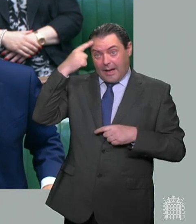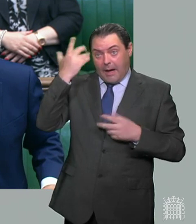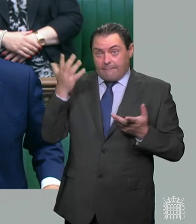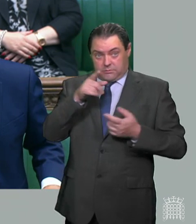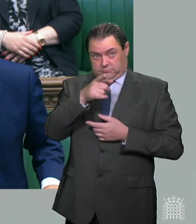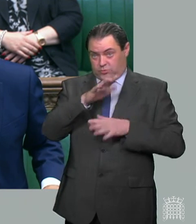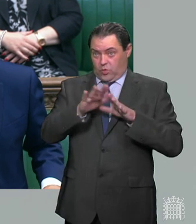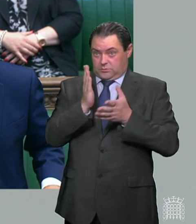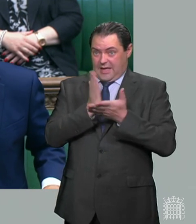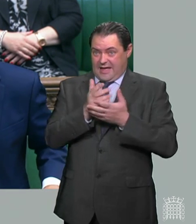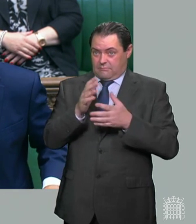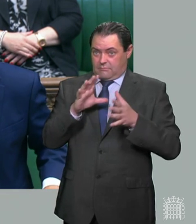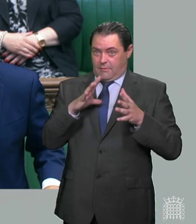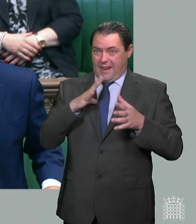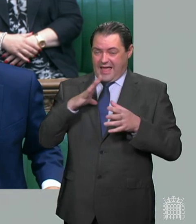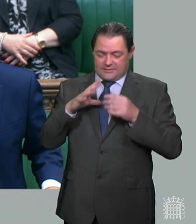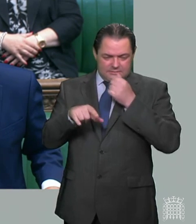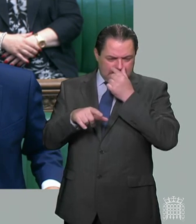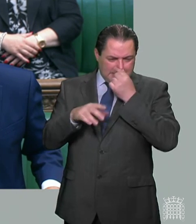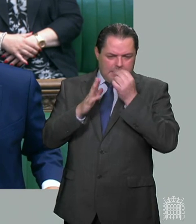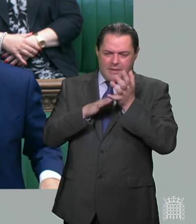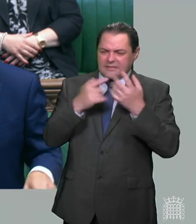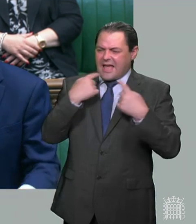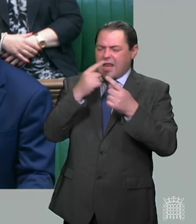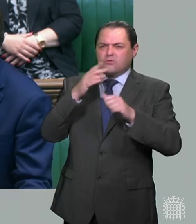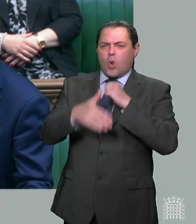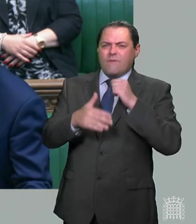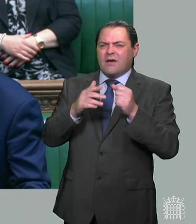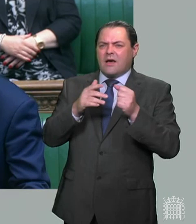We had a completely unclear announcement on Monday about exemptions.